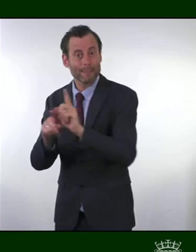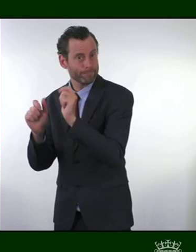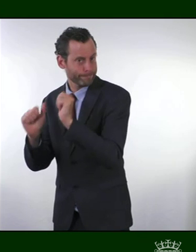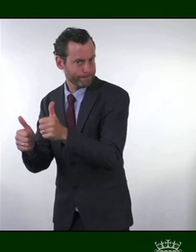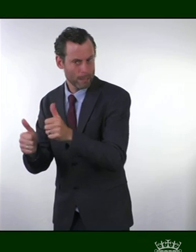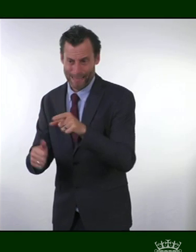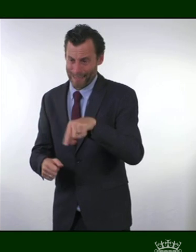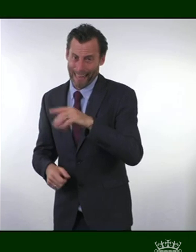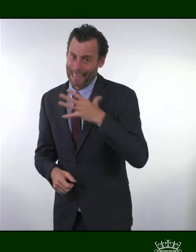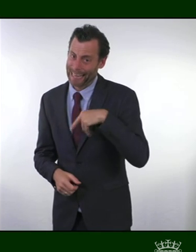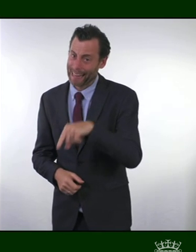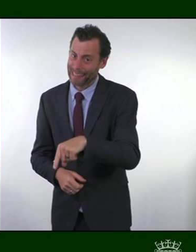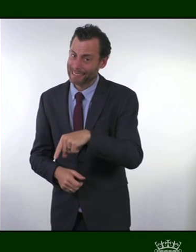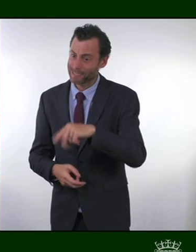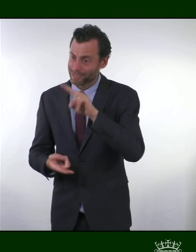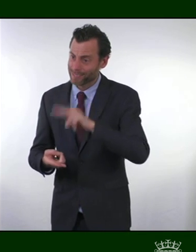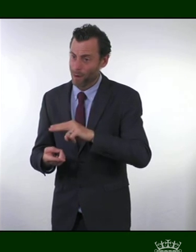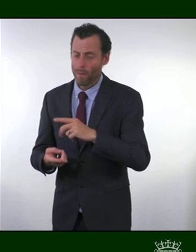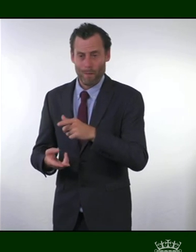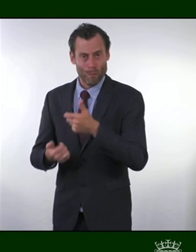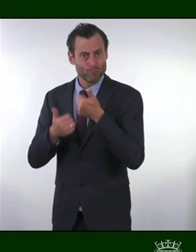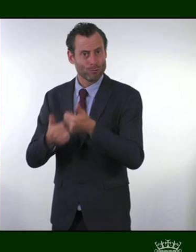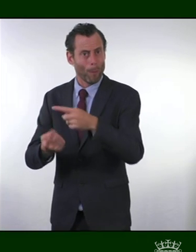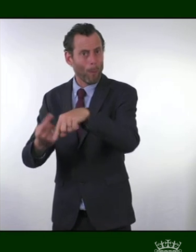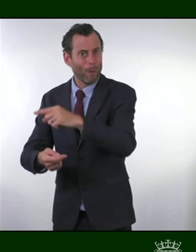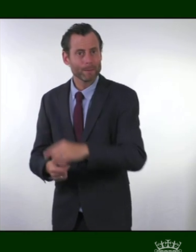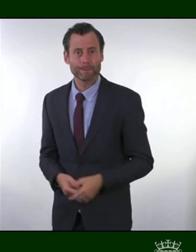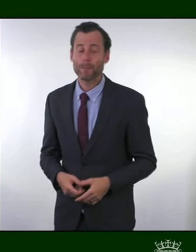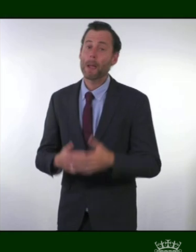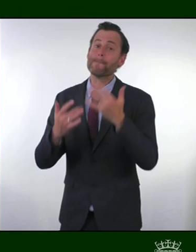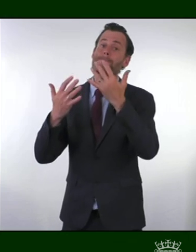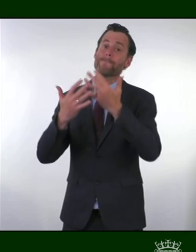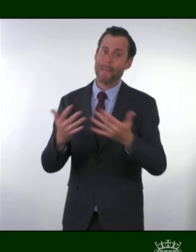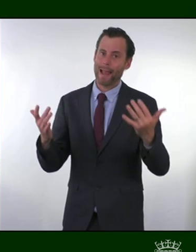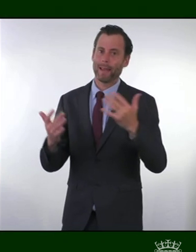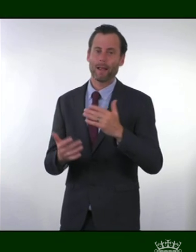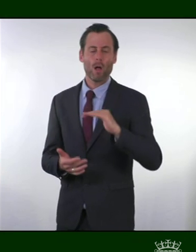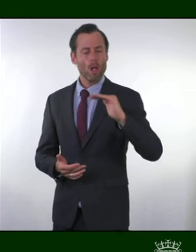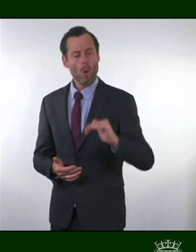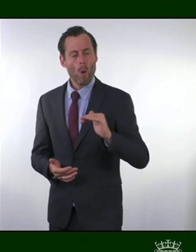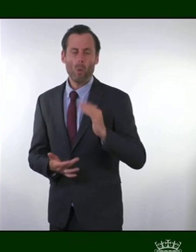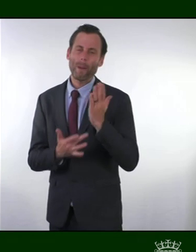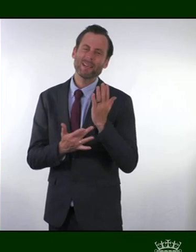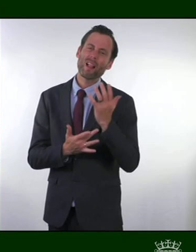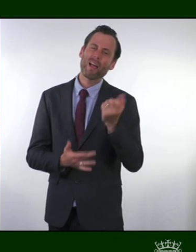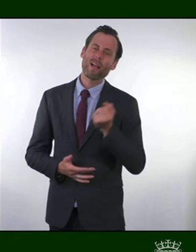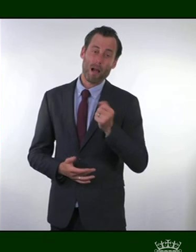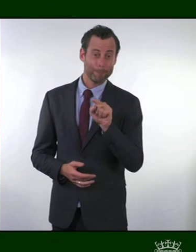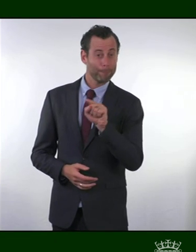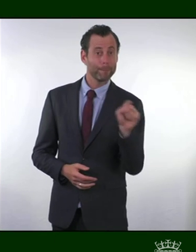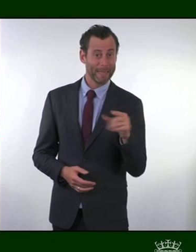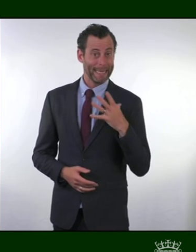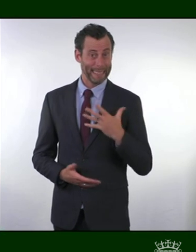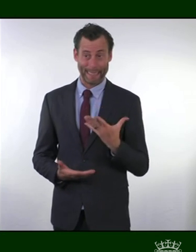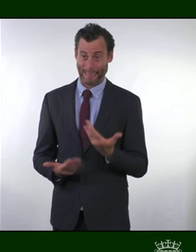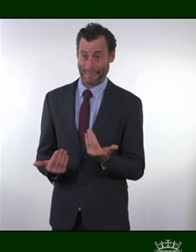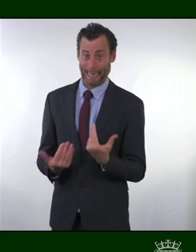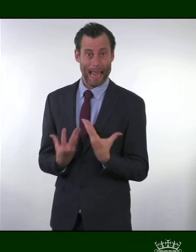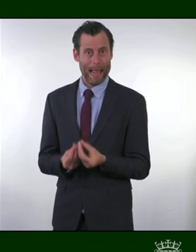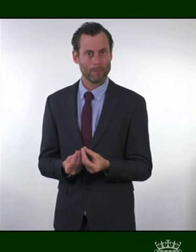Local businesses desperately need that support, and so many low and middle-income people in particular really need help right now.